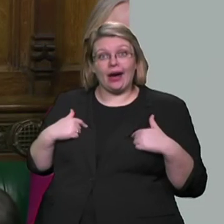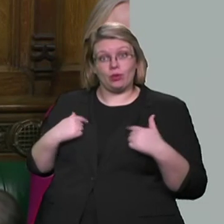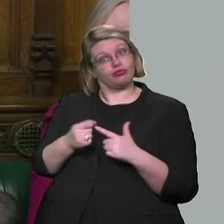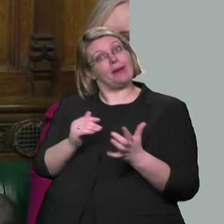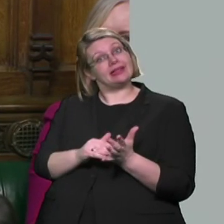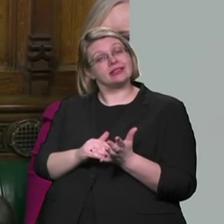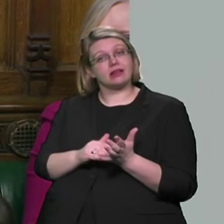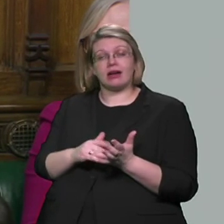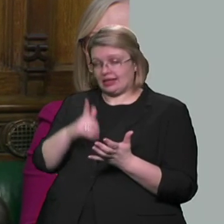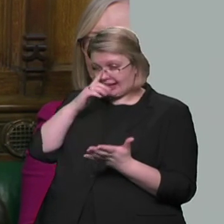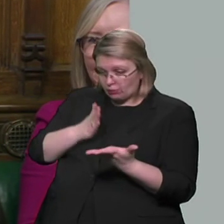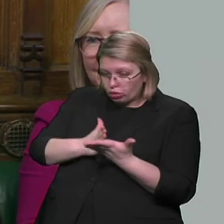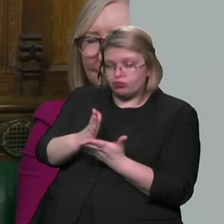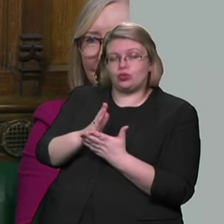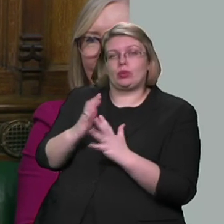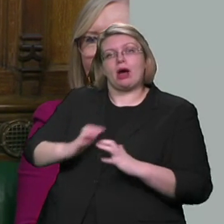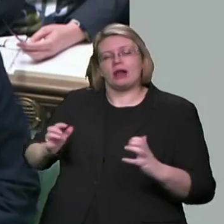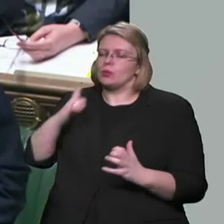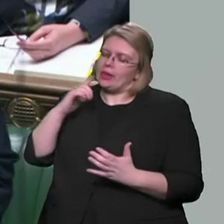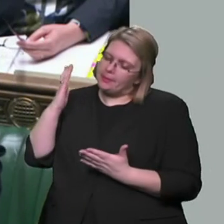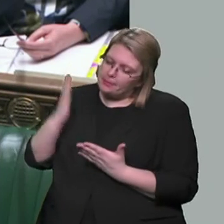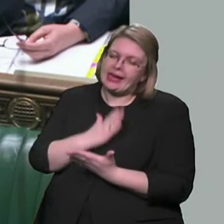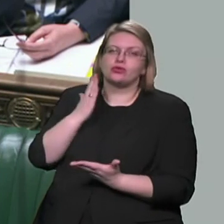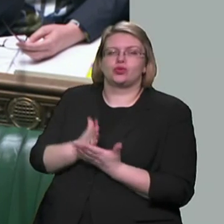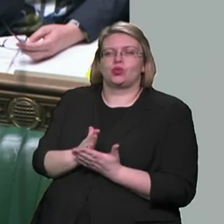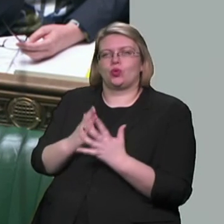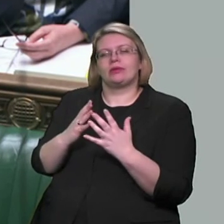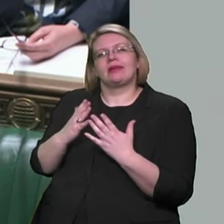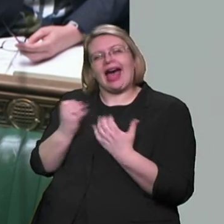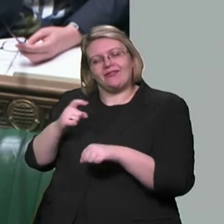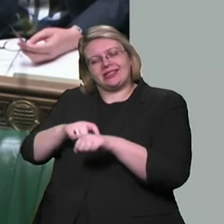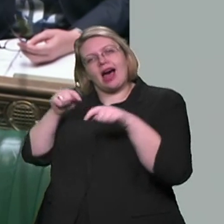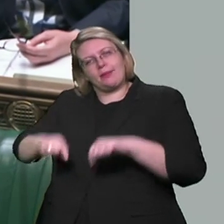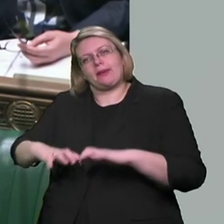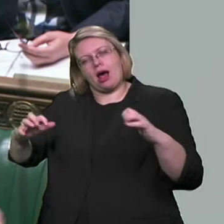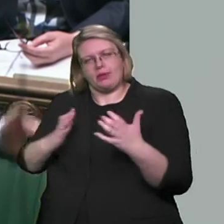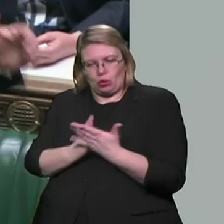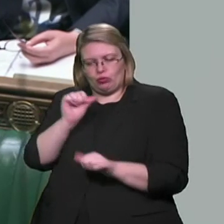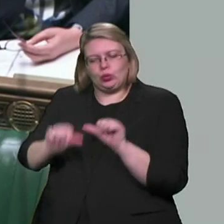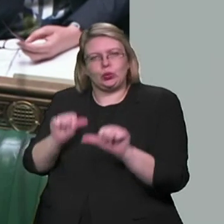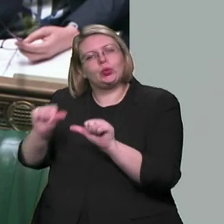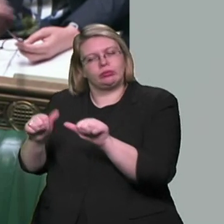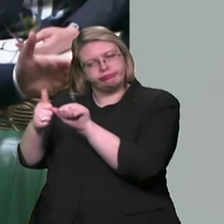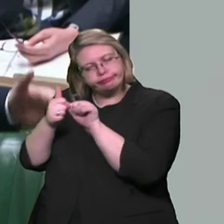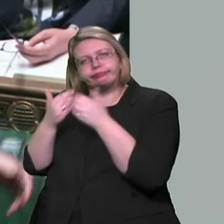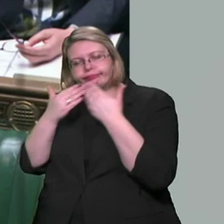I am very grateful to my honourable Friend and we will ensure we give parliamentary time to make it possible.